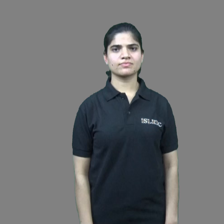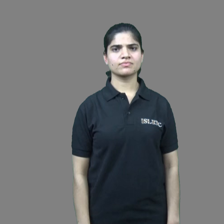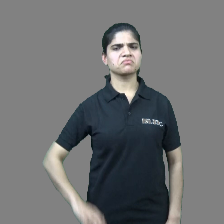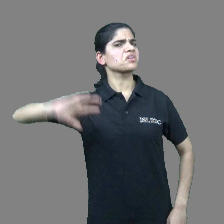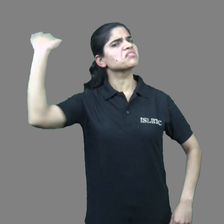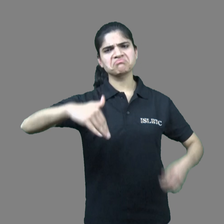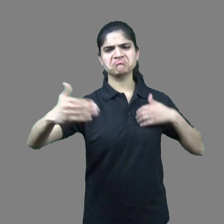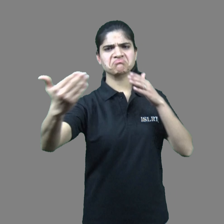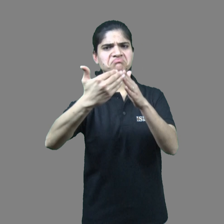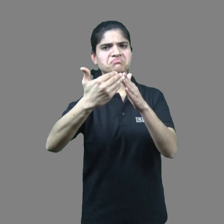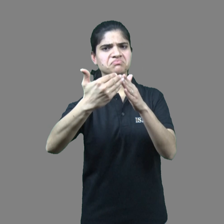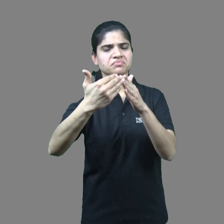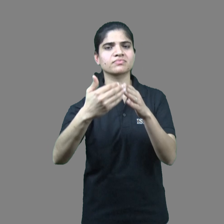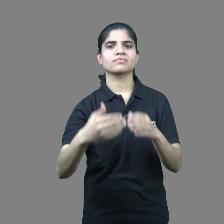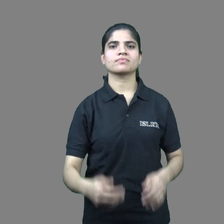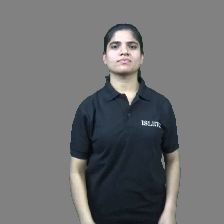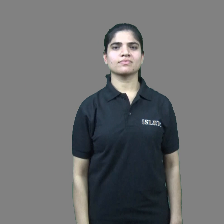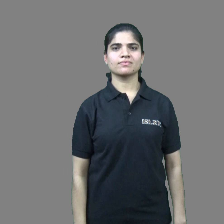Dare Challenge